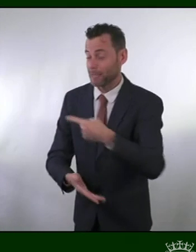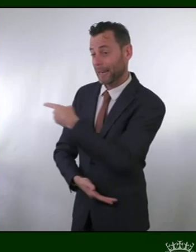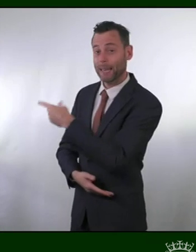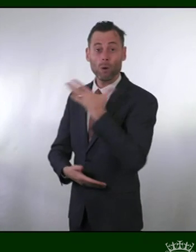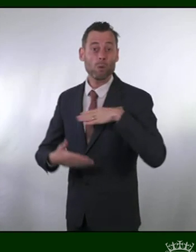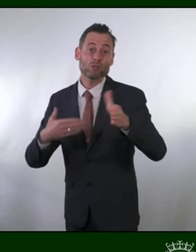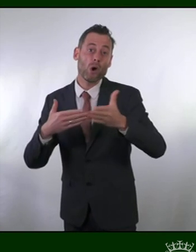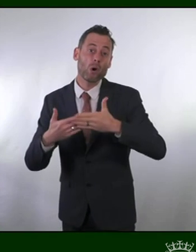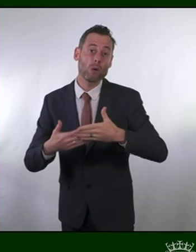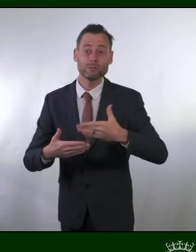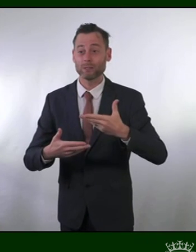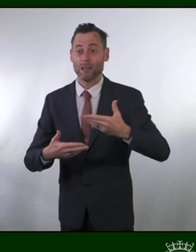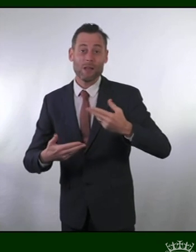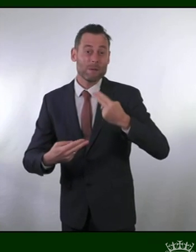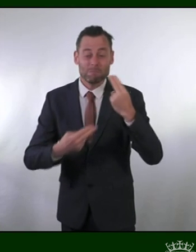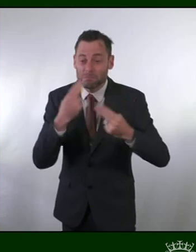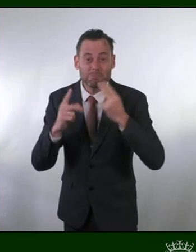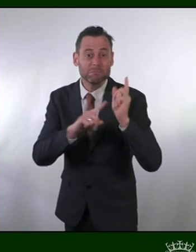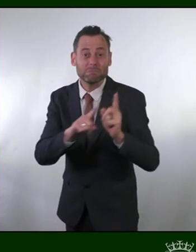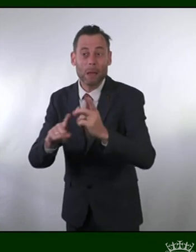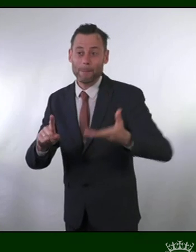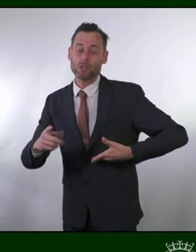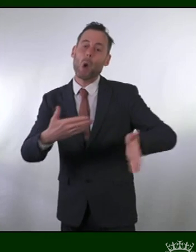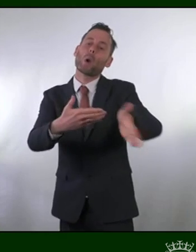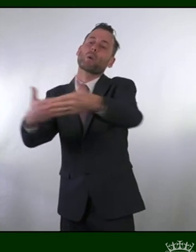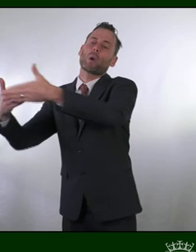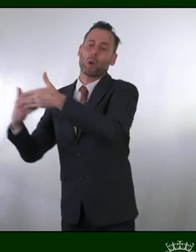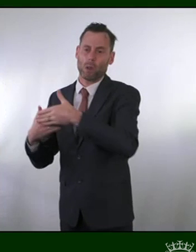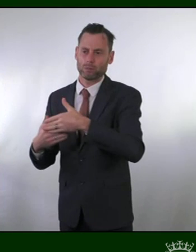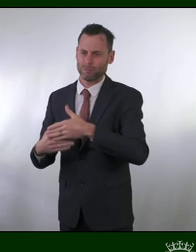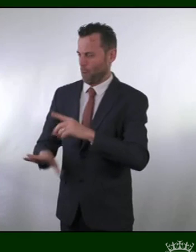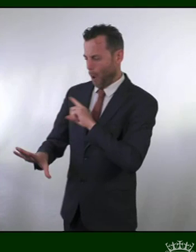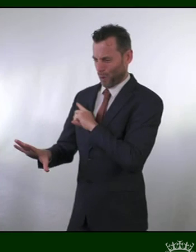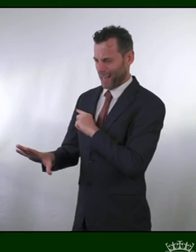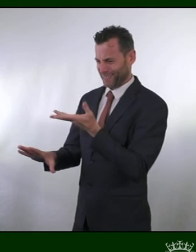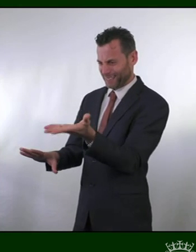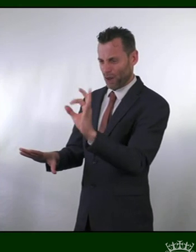He wants to close businesses in areas across the country where the incidence is low.